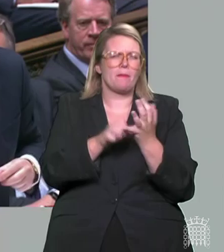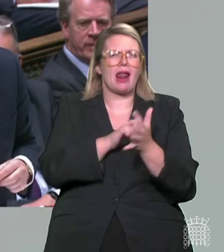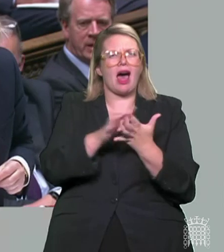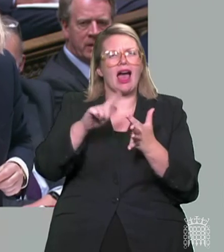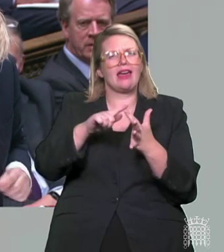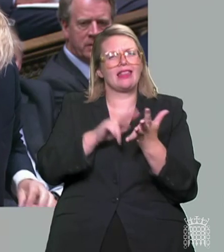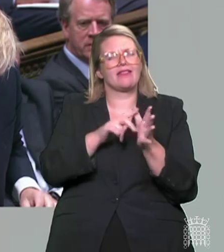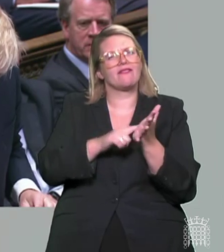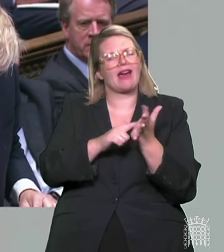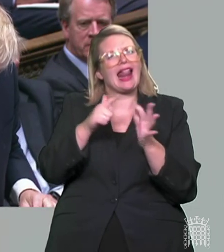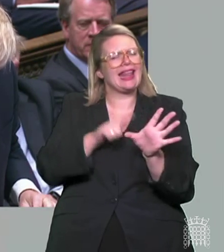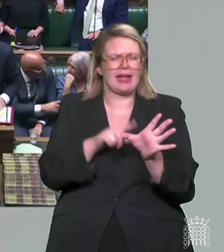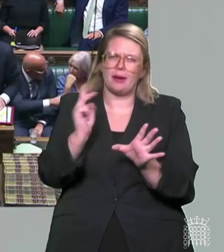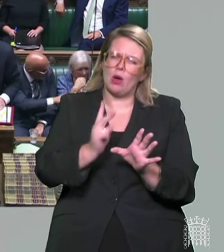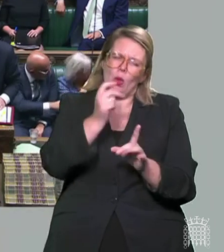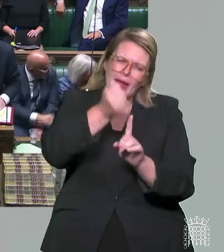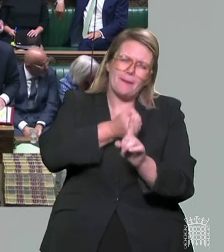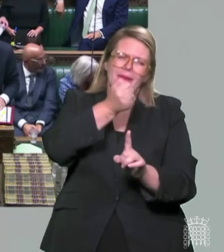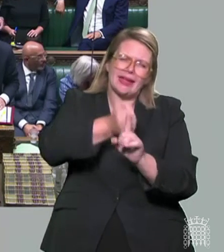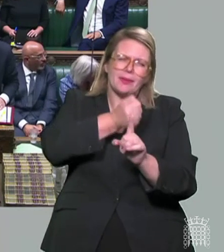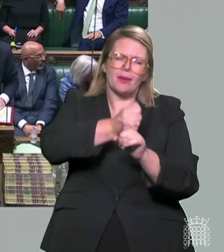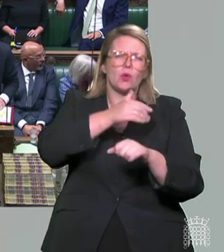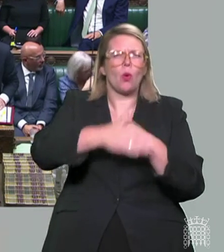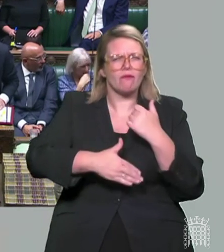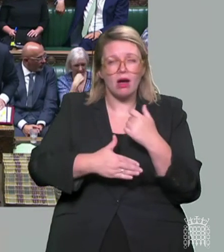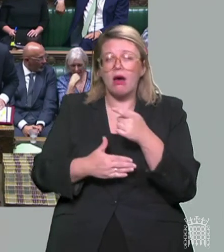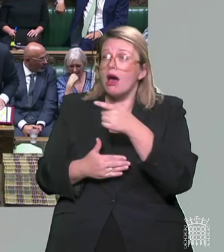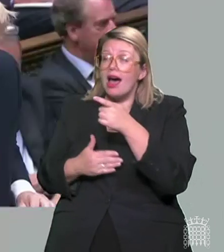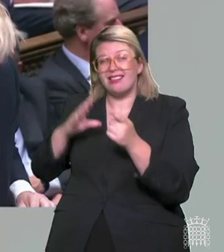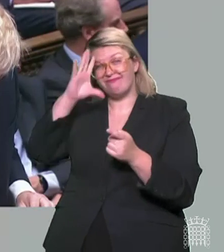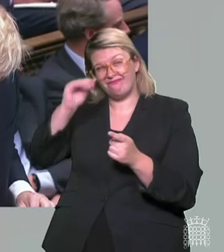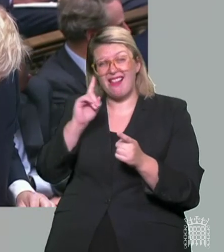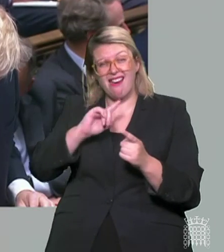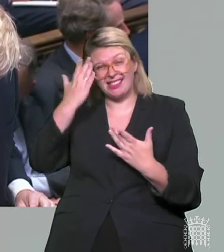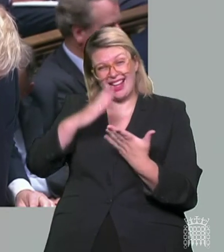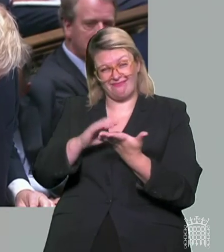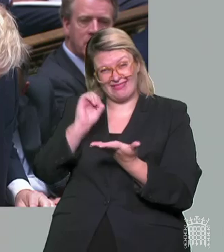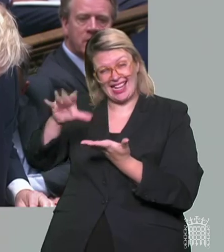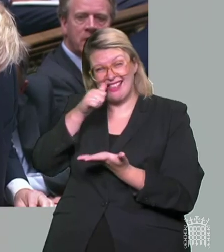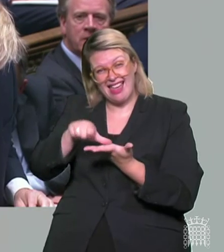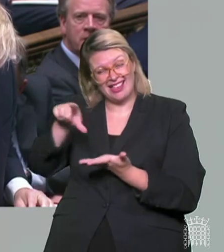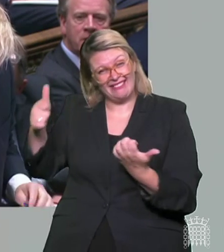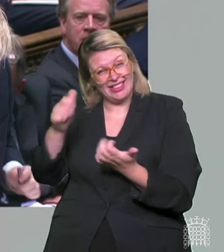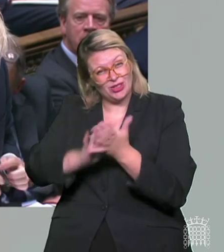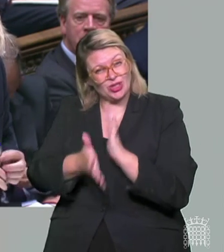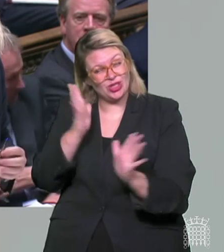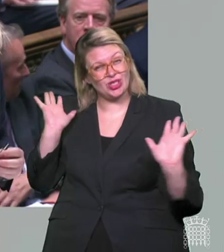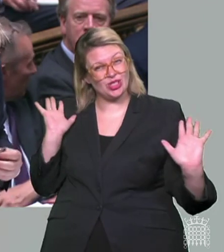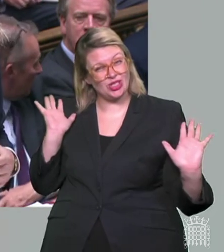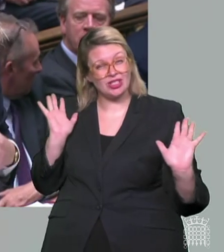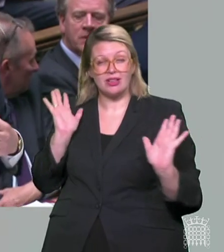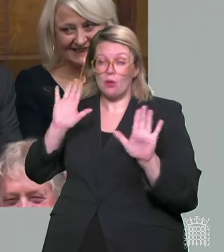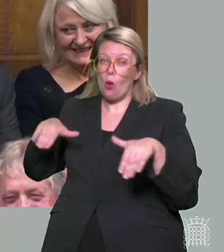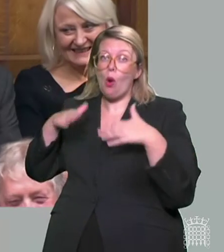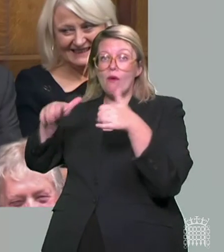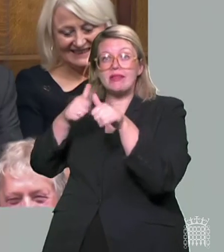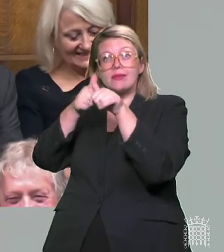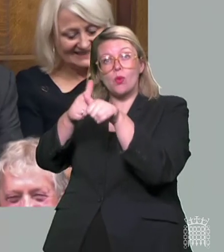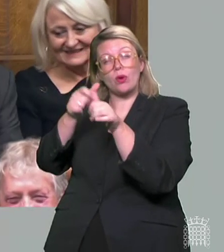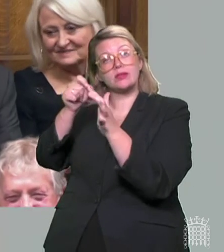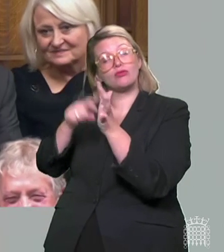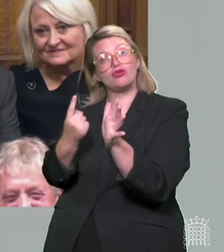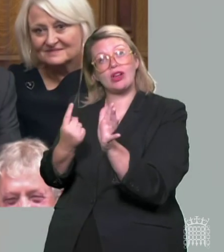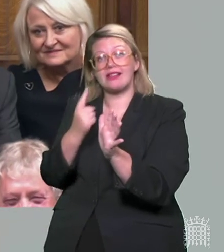He is a heroic campaigner on this issue. I can tell the honourable Gentleman that the letter was sent last night with an in-principle offer of support for that project.